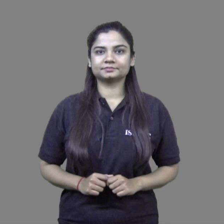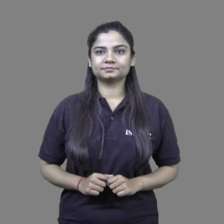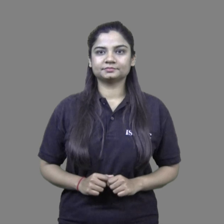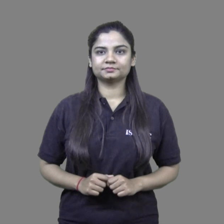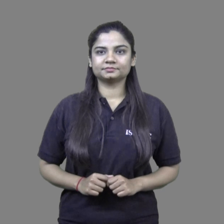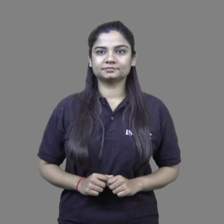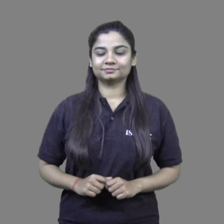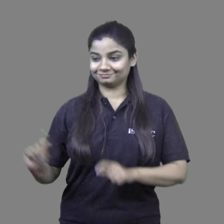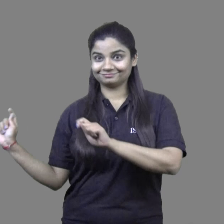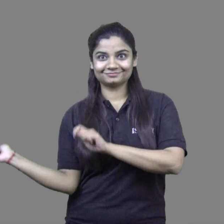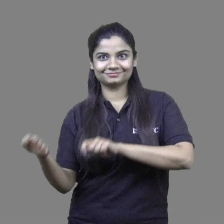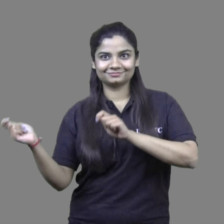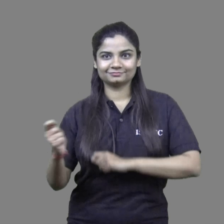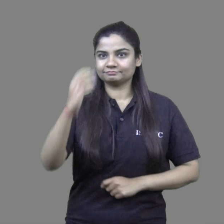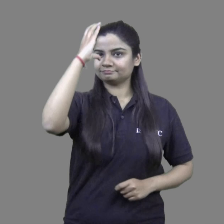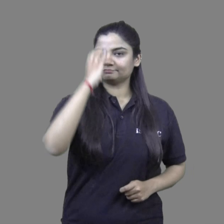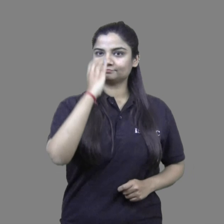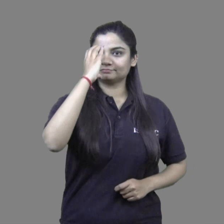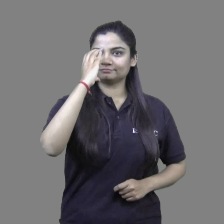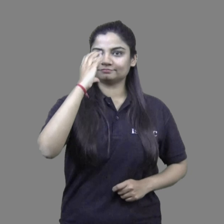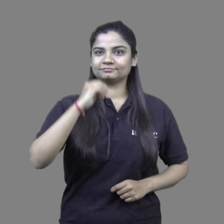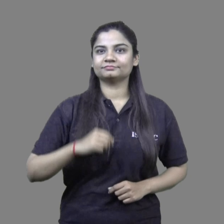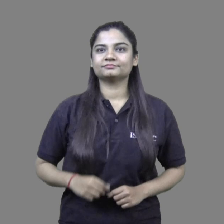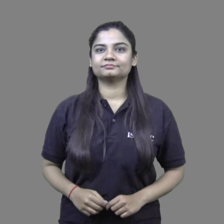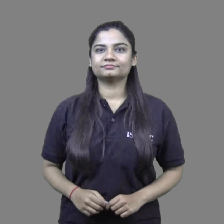Helmet